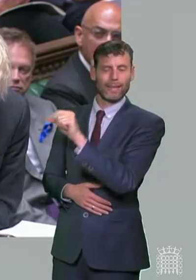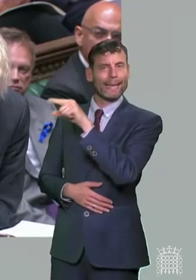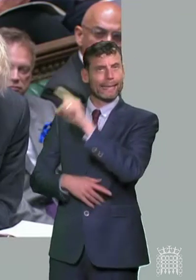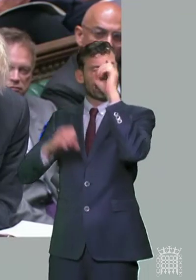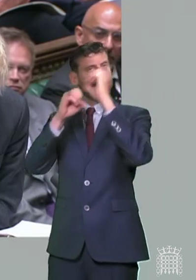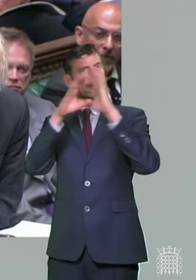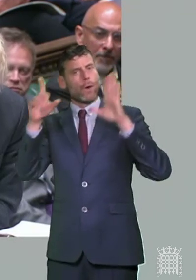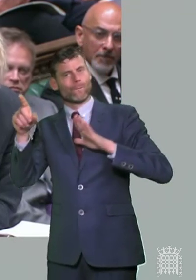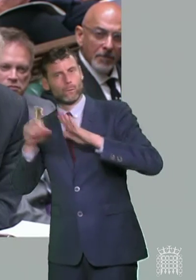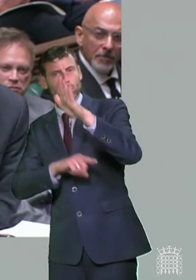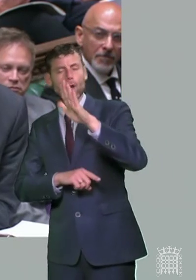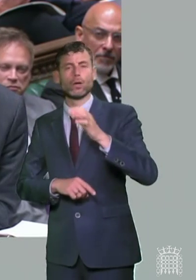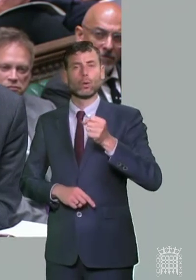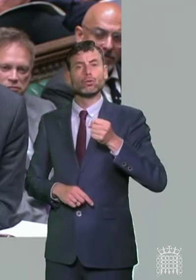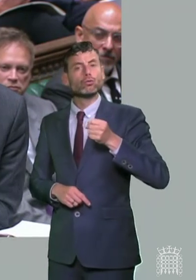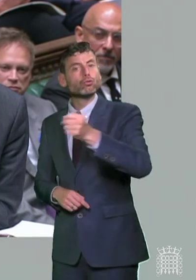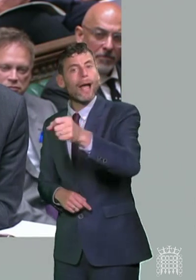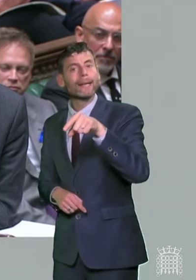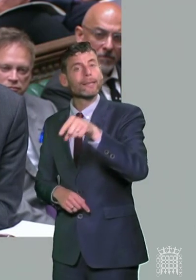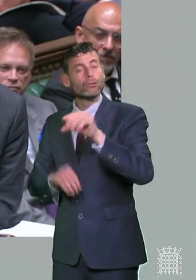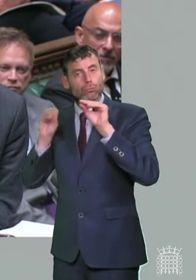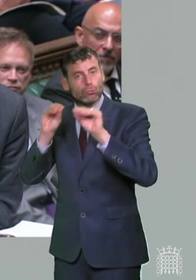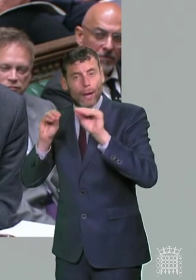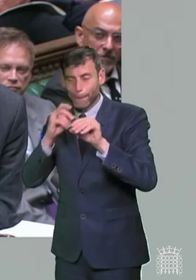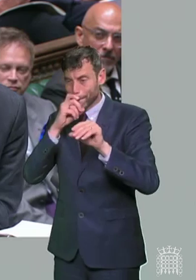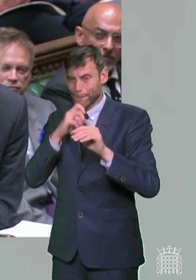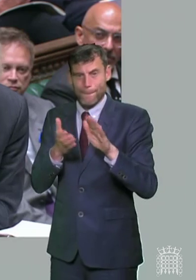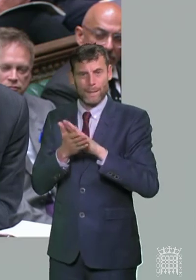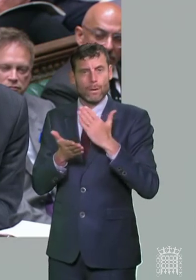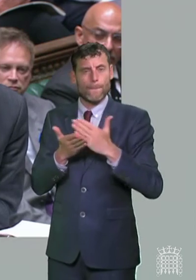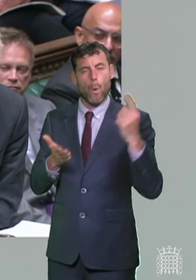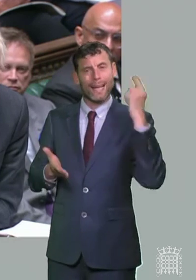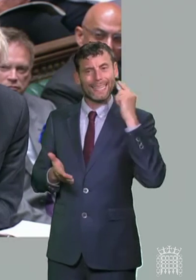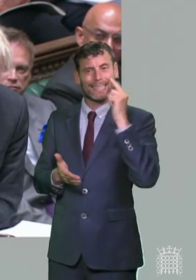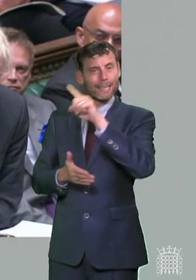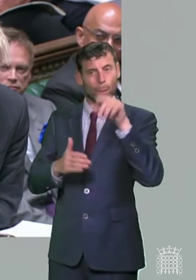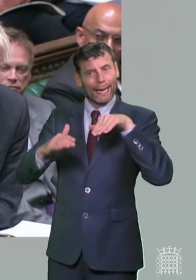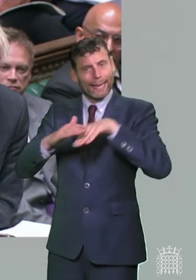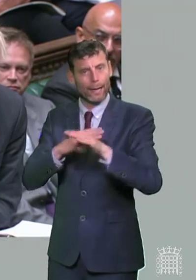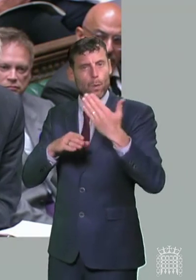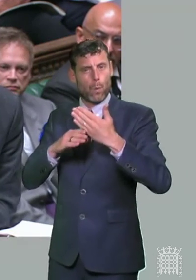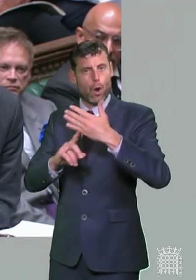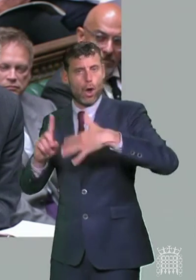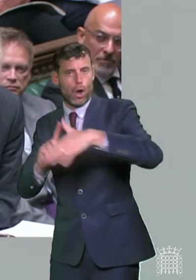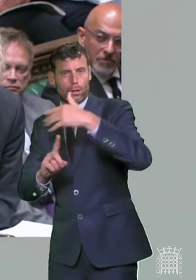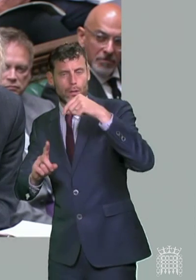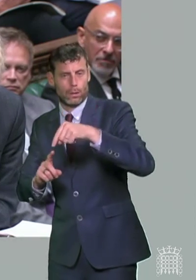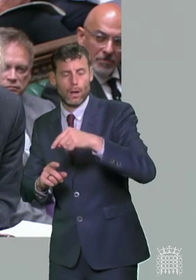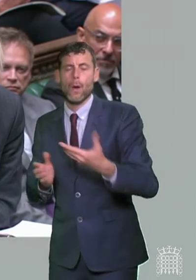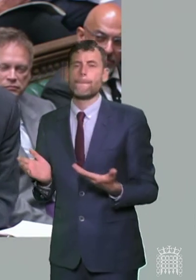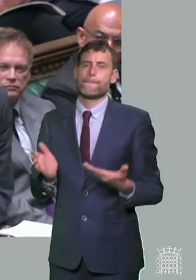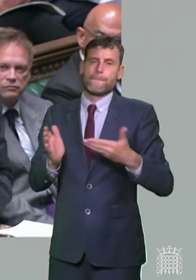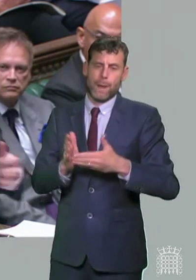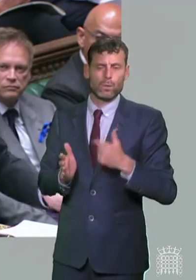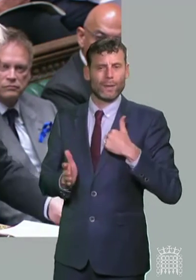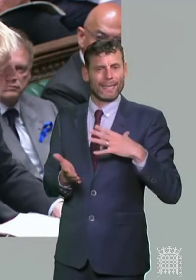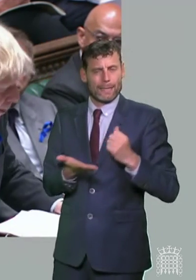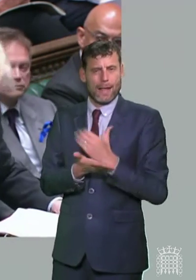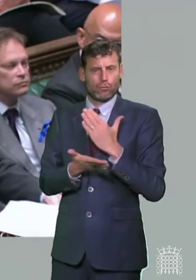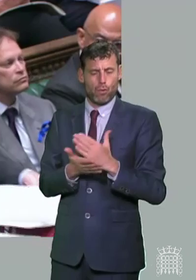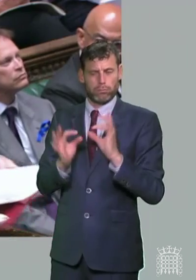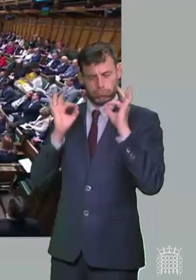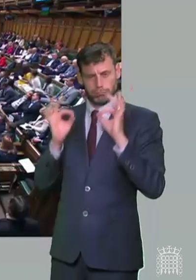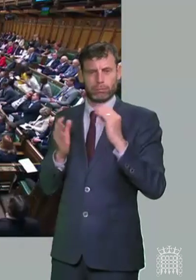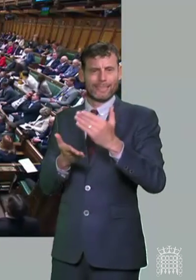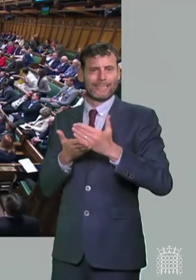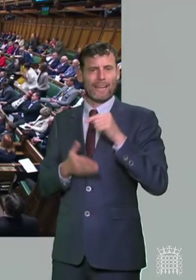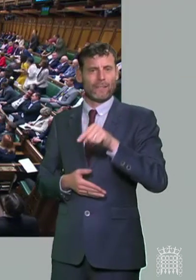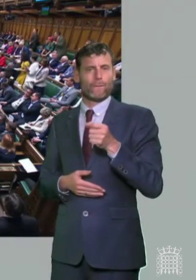We are reforming train driver training to make entry into the sector simpler, while continuing, of course, to make sure that we meet vital safety requirements.